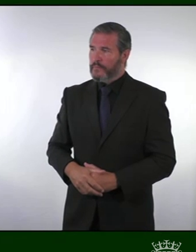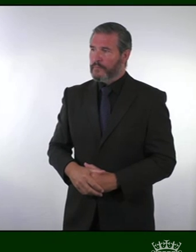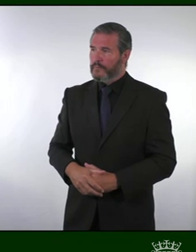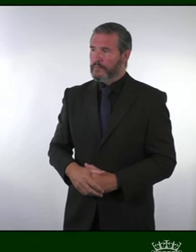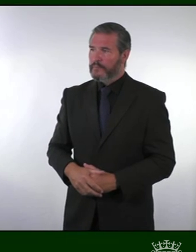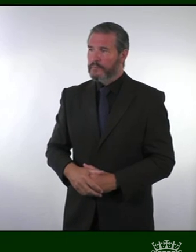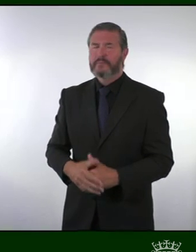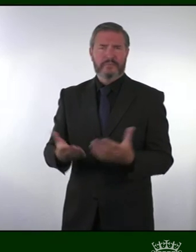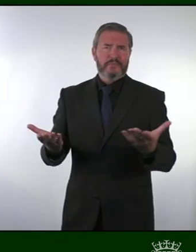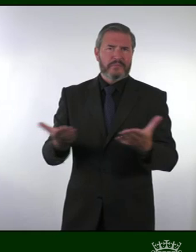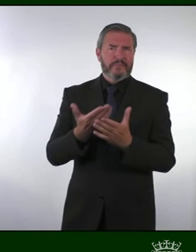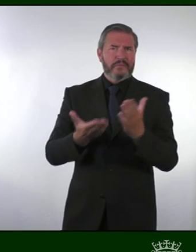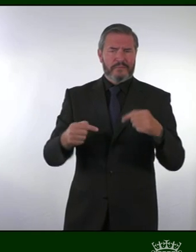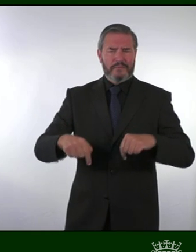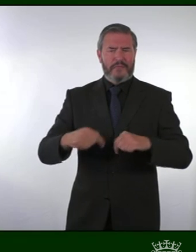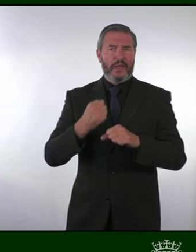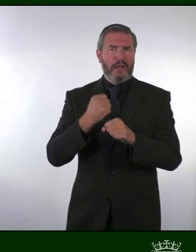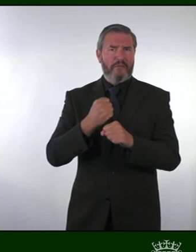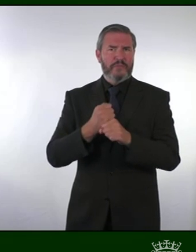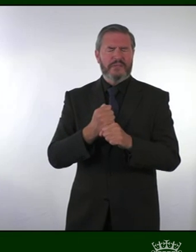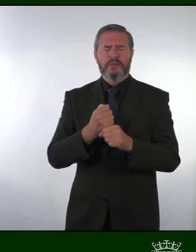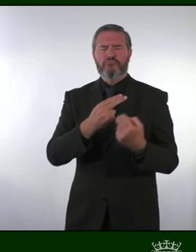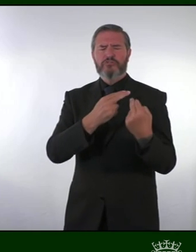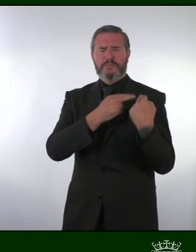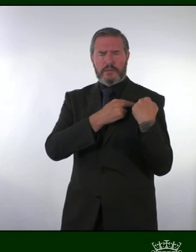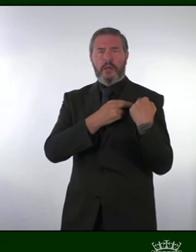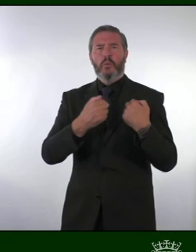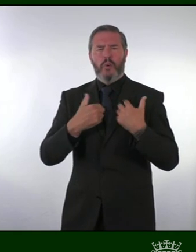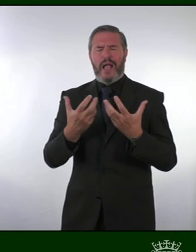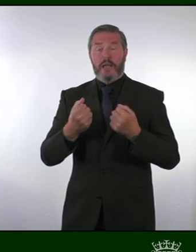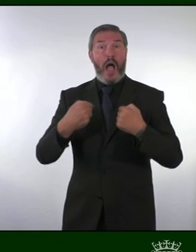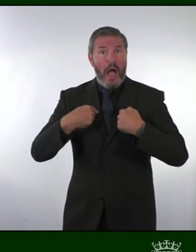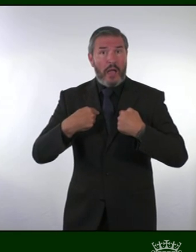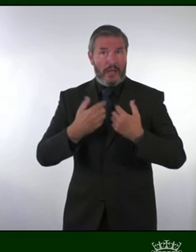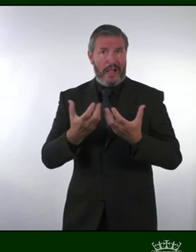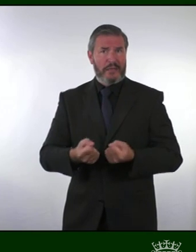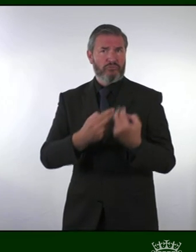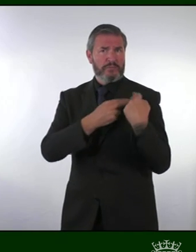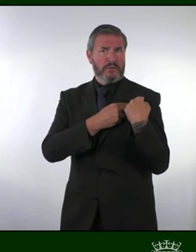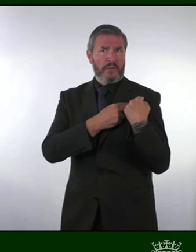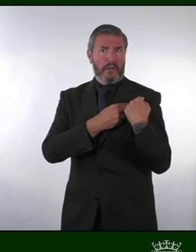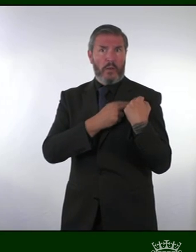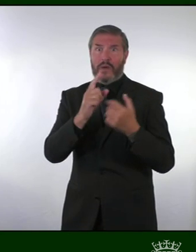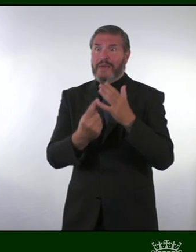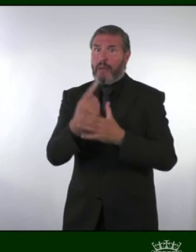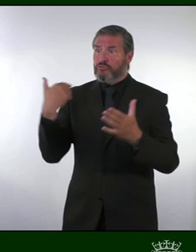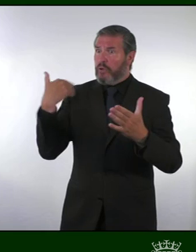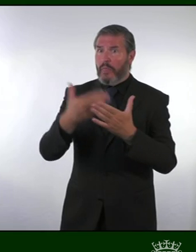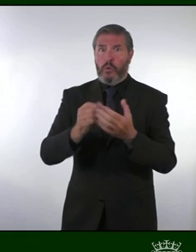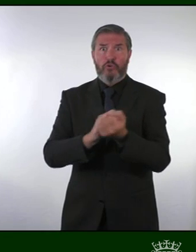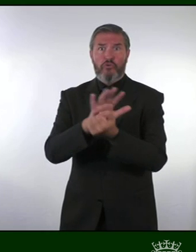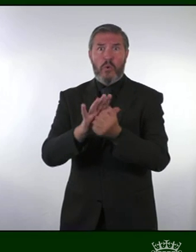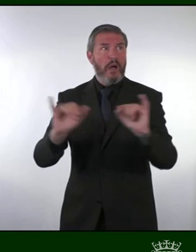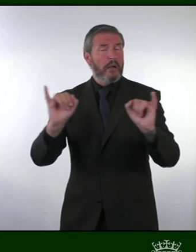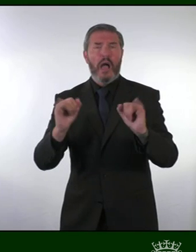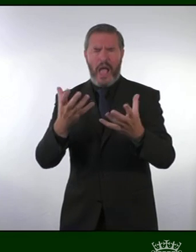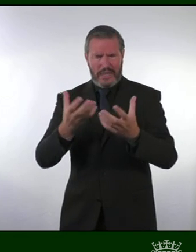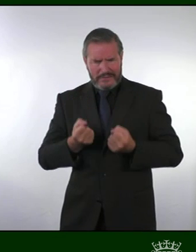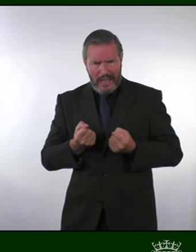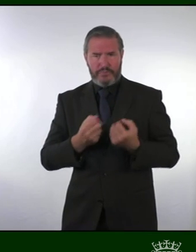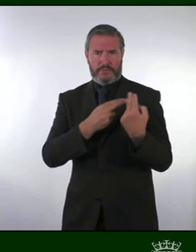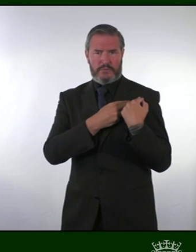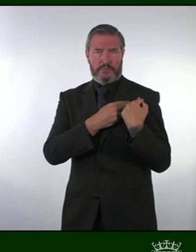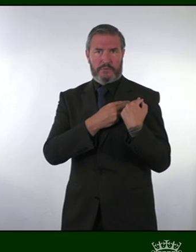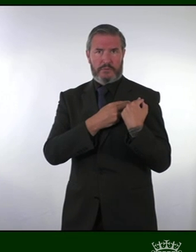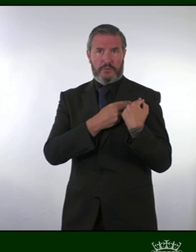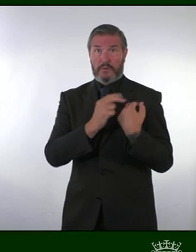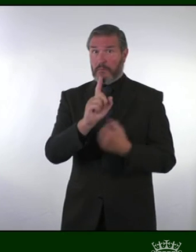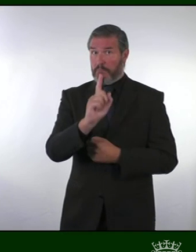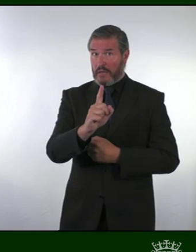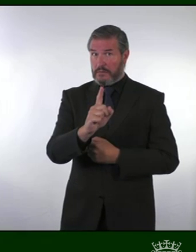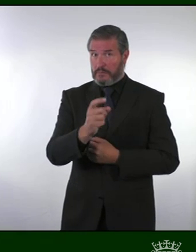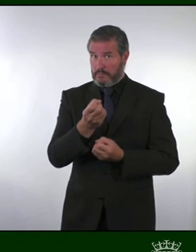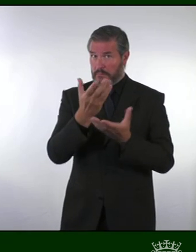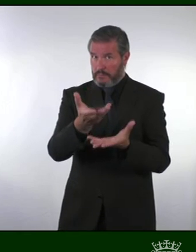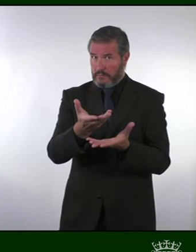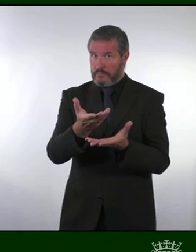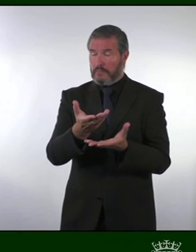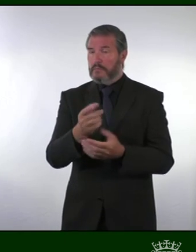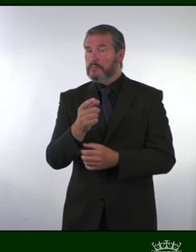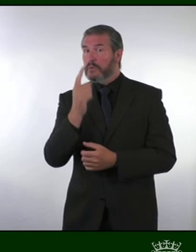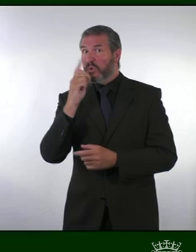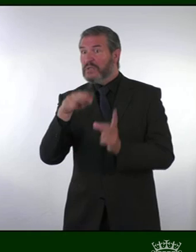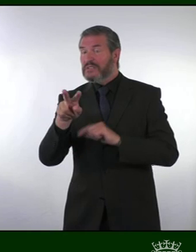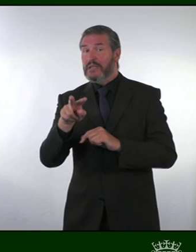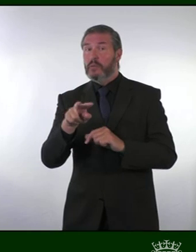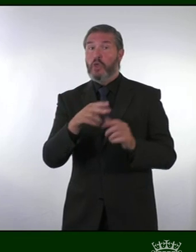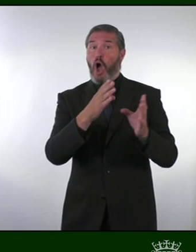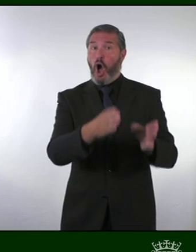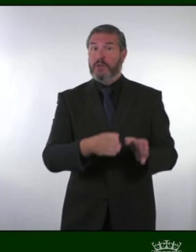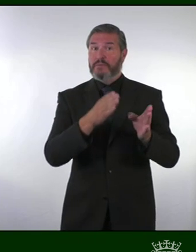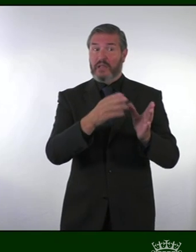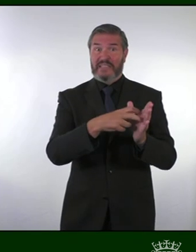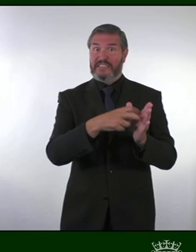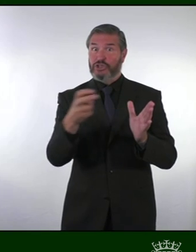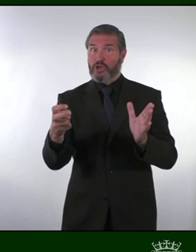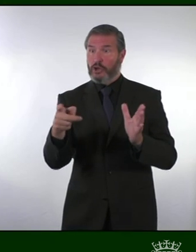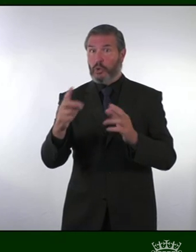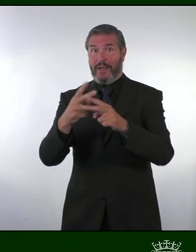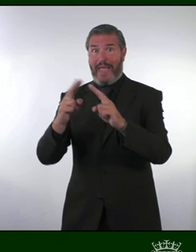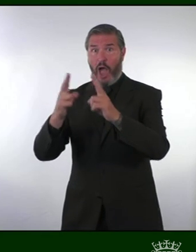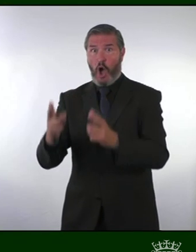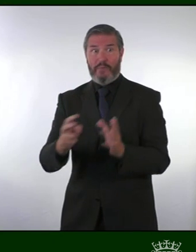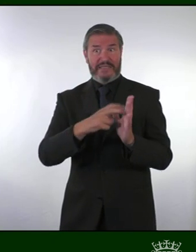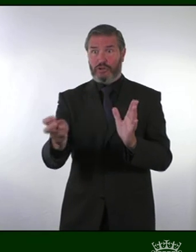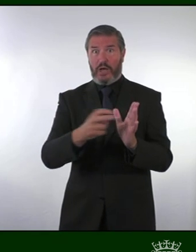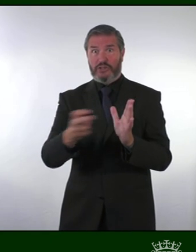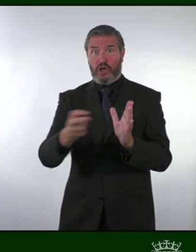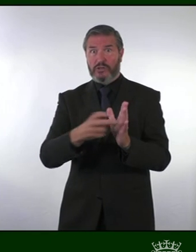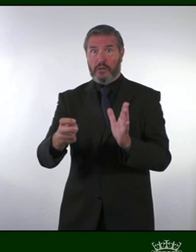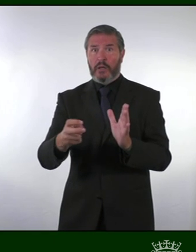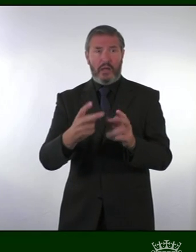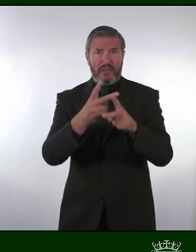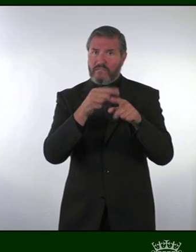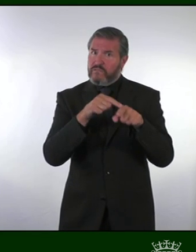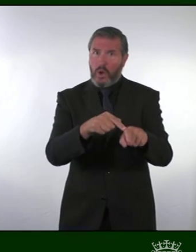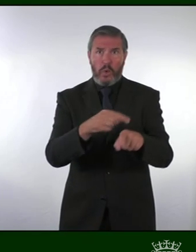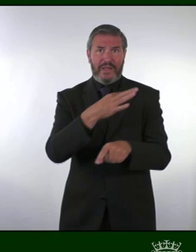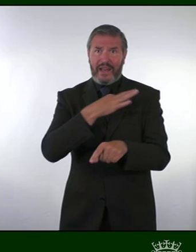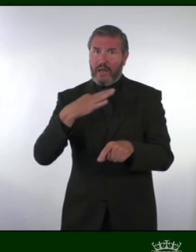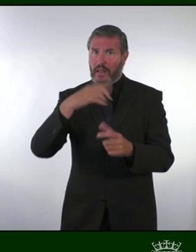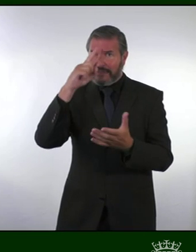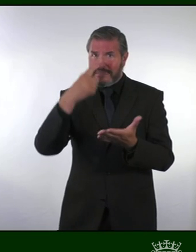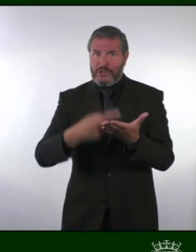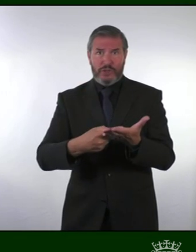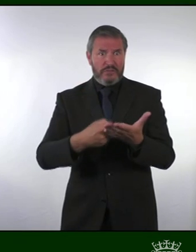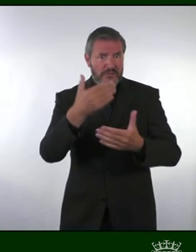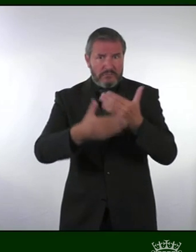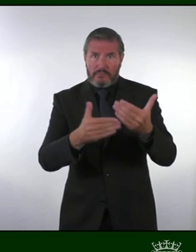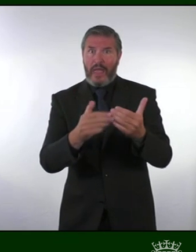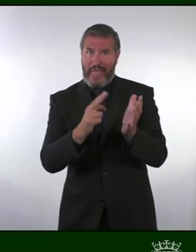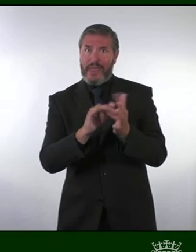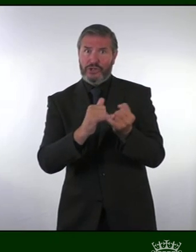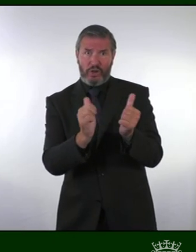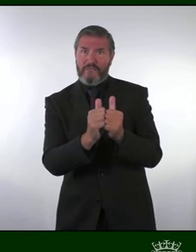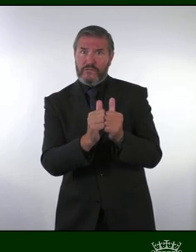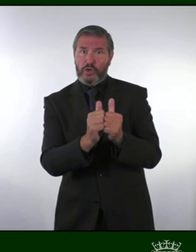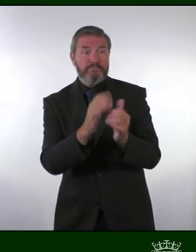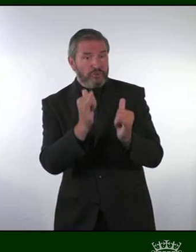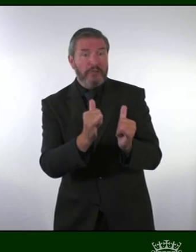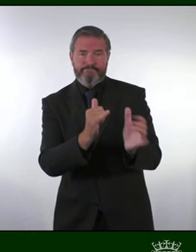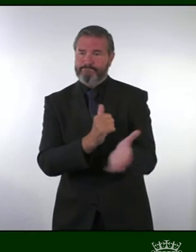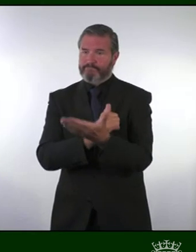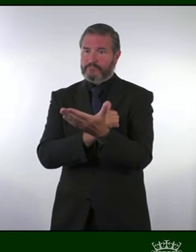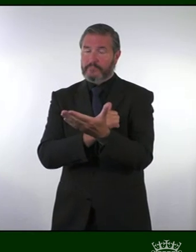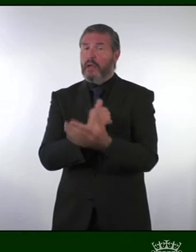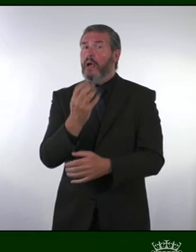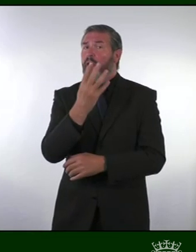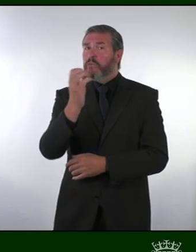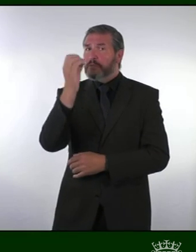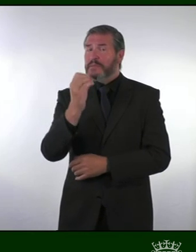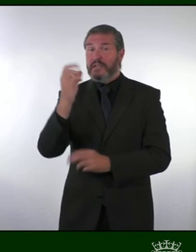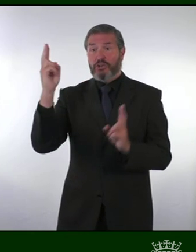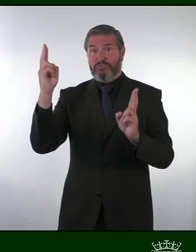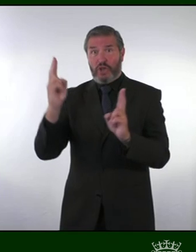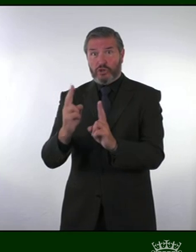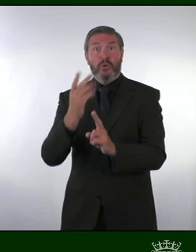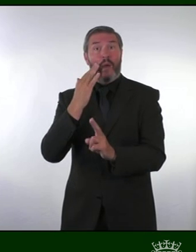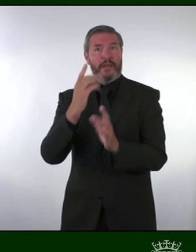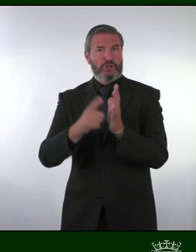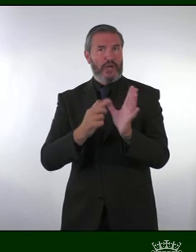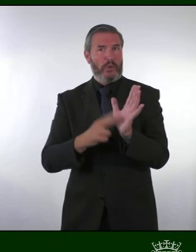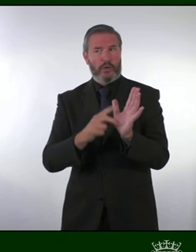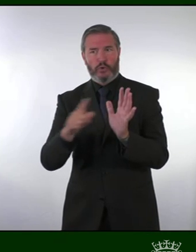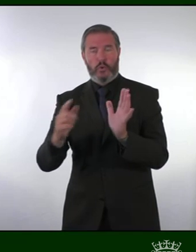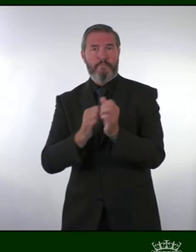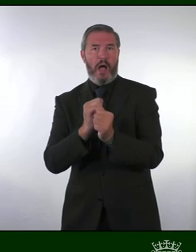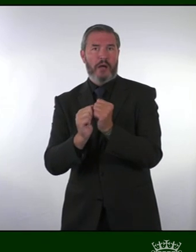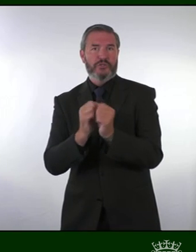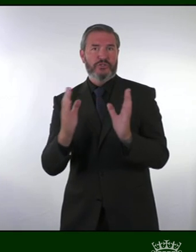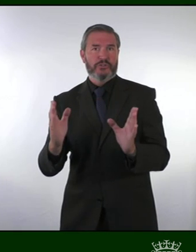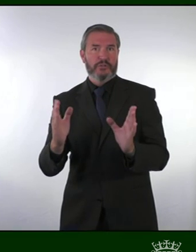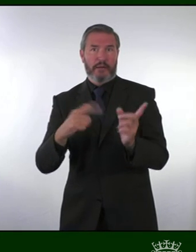Of course this Government accept responsibility, and I accept responsibility, for everything that has happened throughout this crisis, but I will say that what happened with the discharge of patients into care homes was all done according to clinical decisions, as the NHS has confirmed, and actually there was a 40% reduction between January and March in the number of